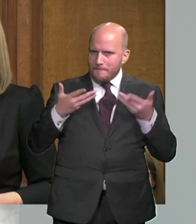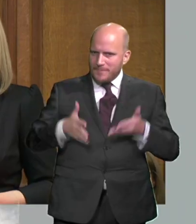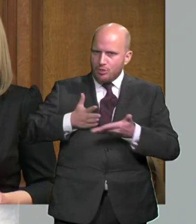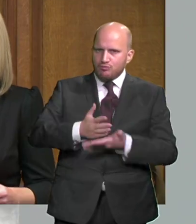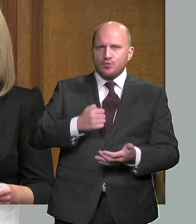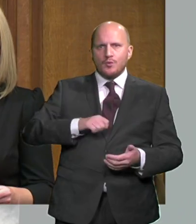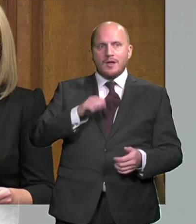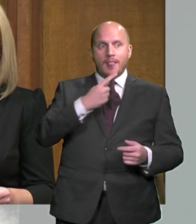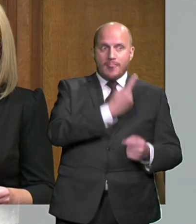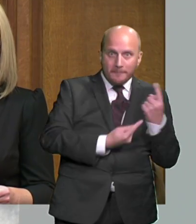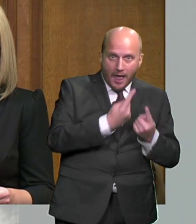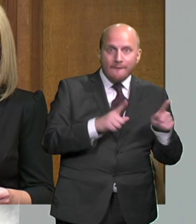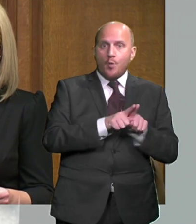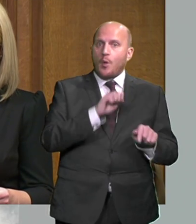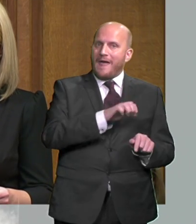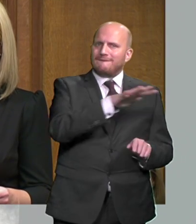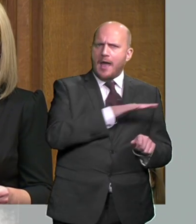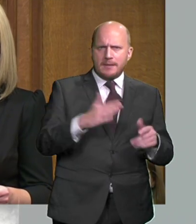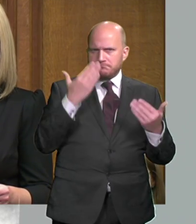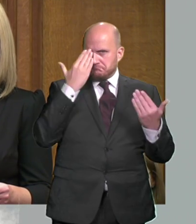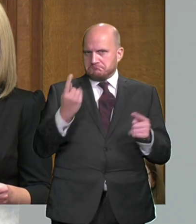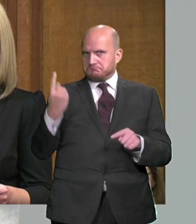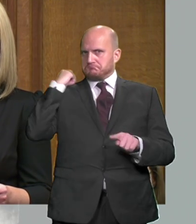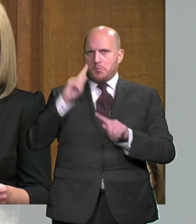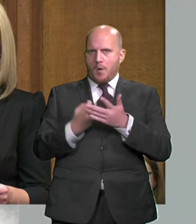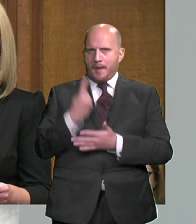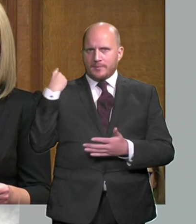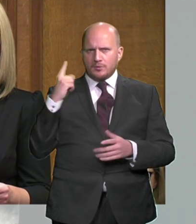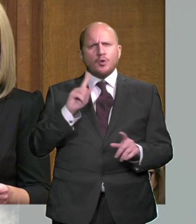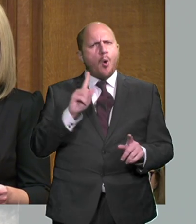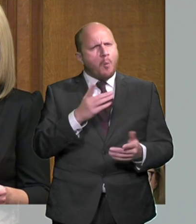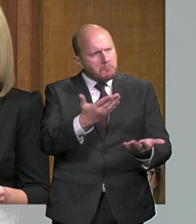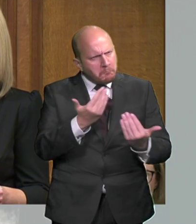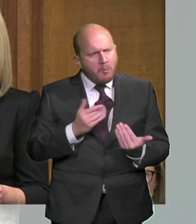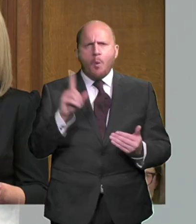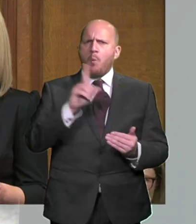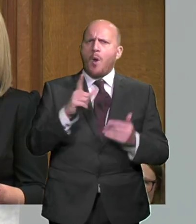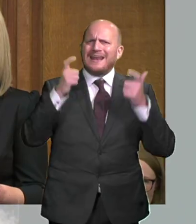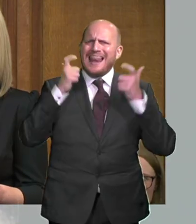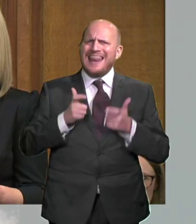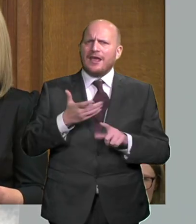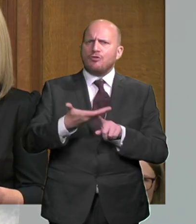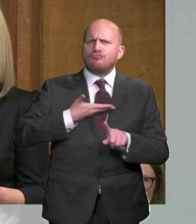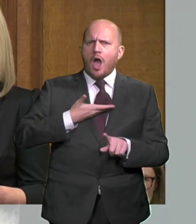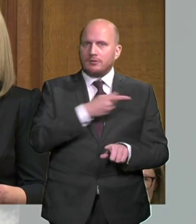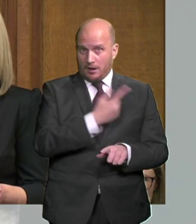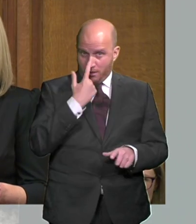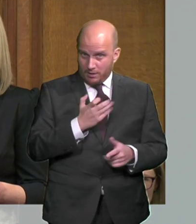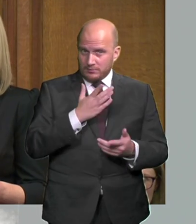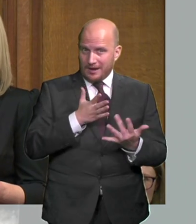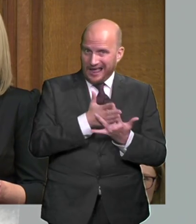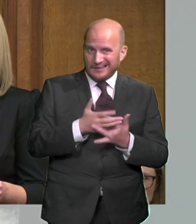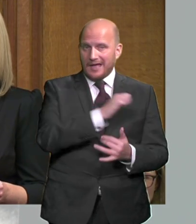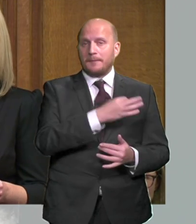Will the Deputy Prime Minister investigate and inform me of the legal rights of these men to obtain their medical records?